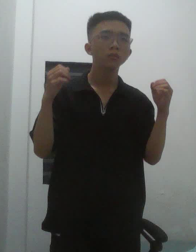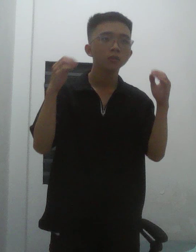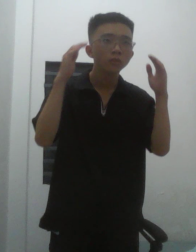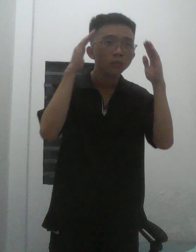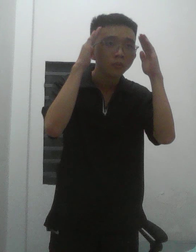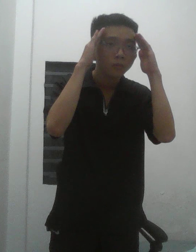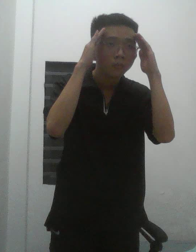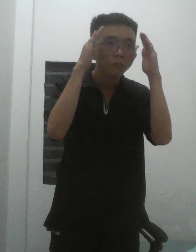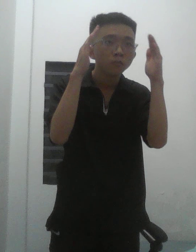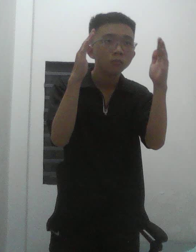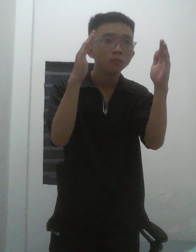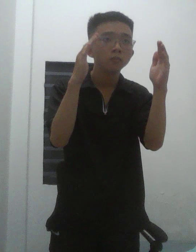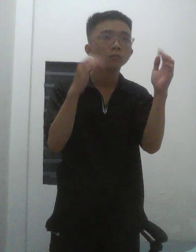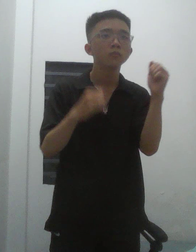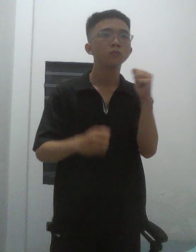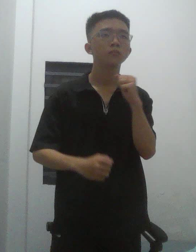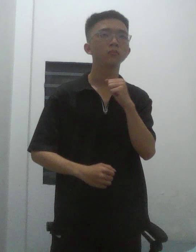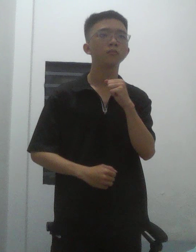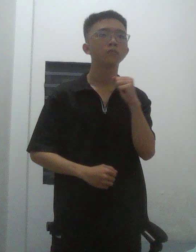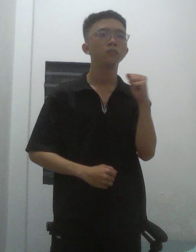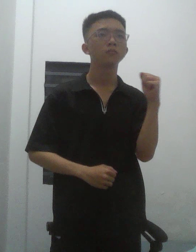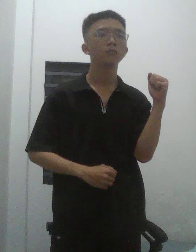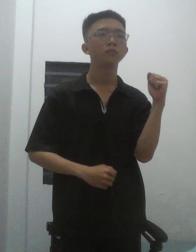khong quan tam